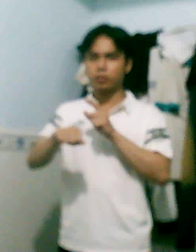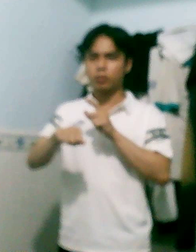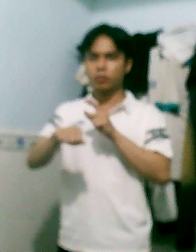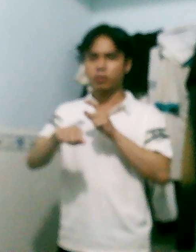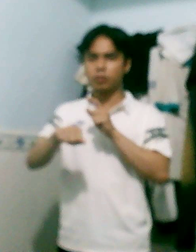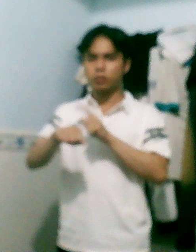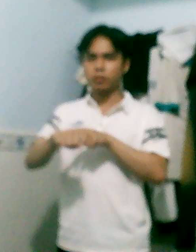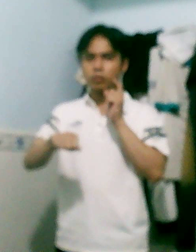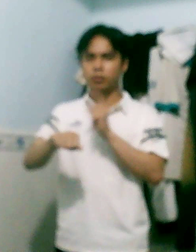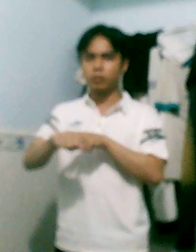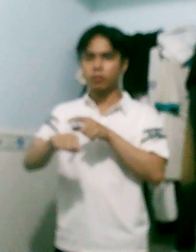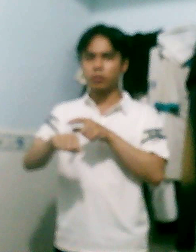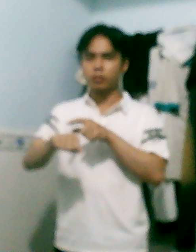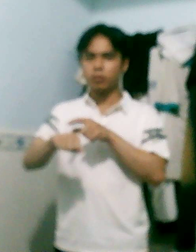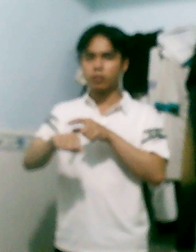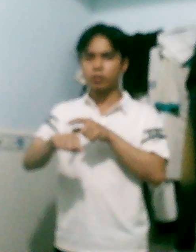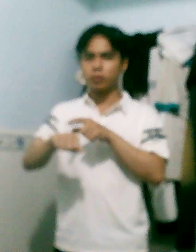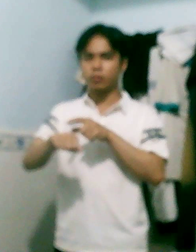gio